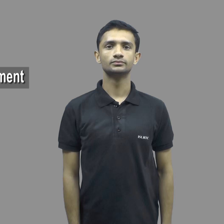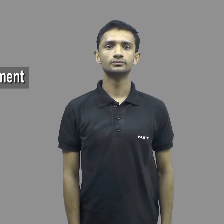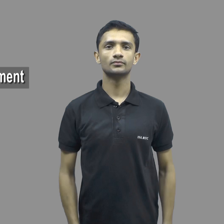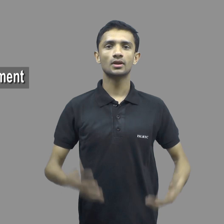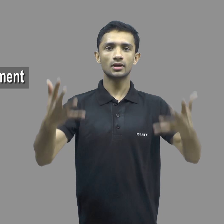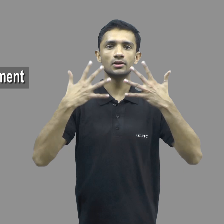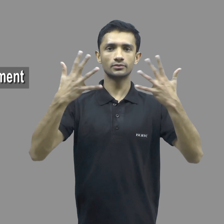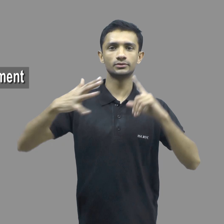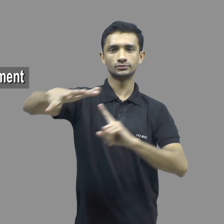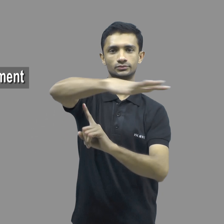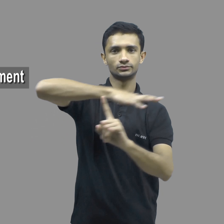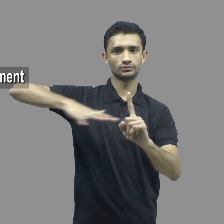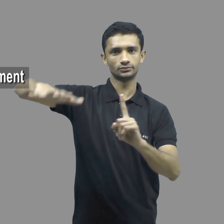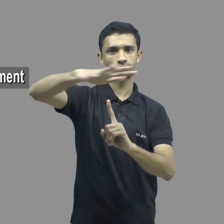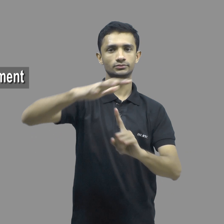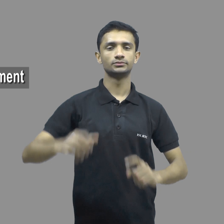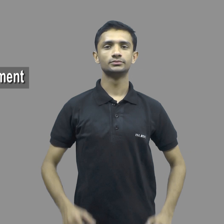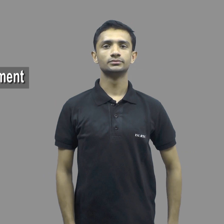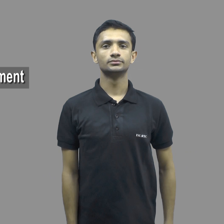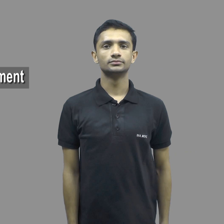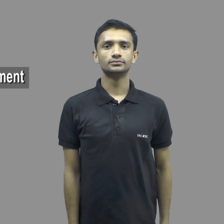Environment